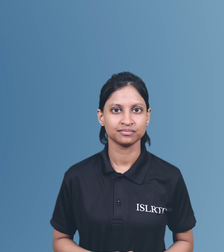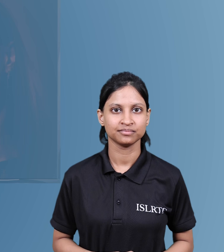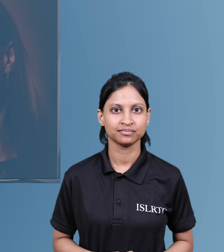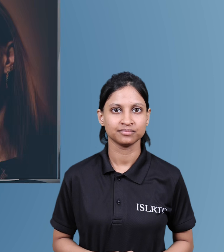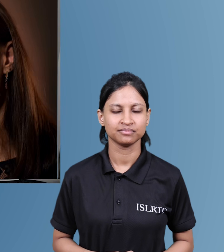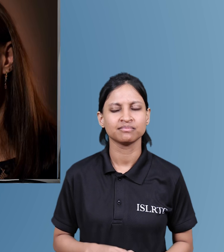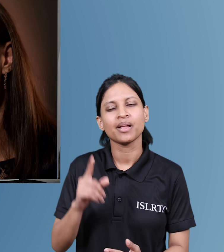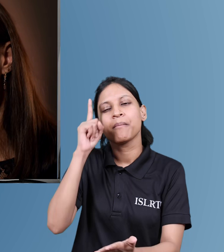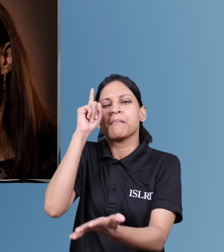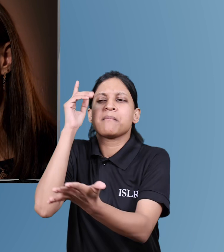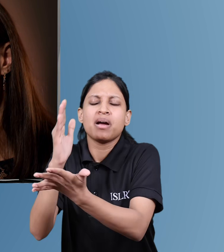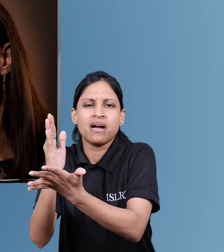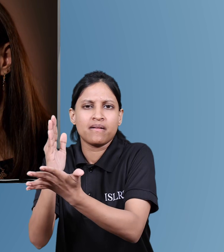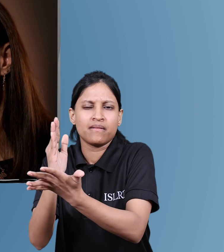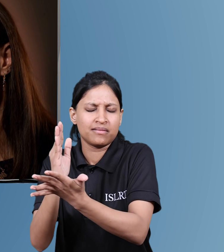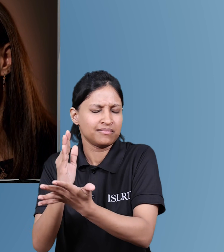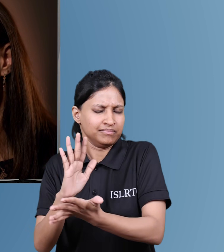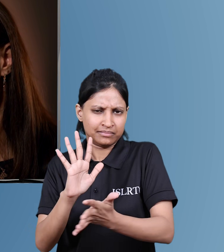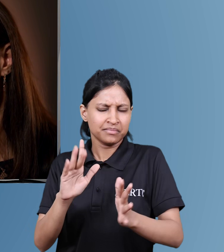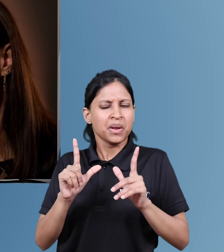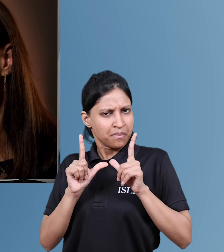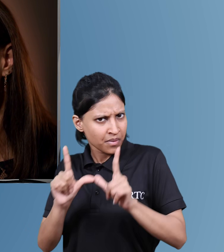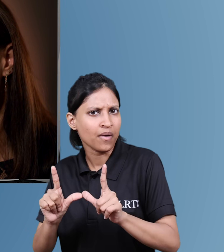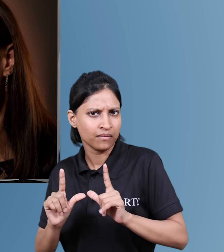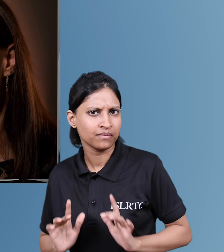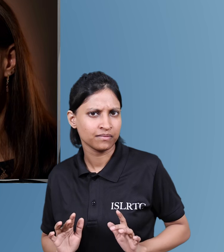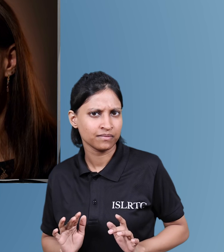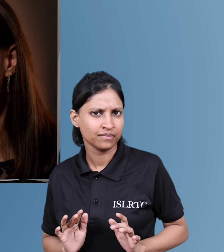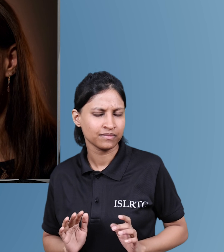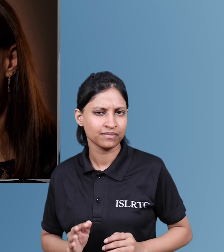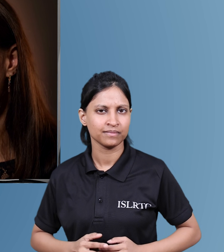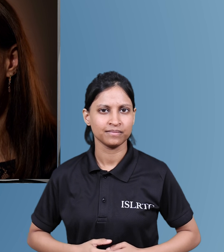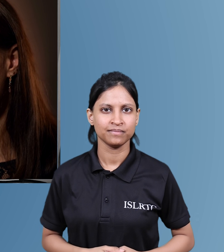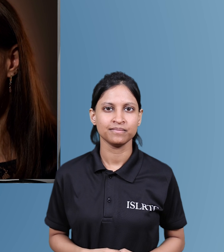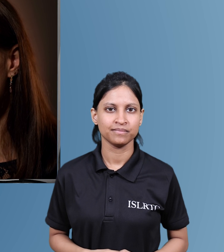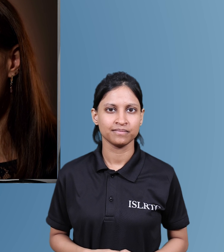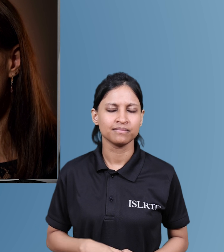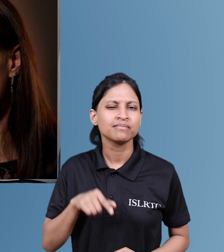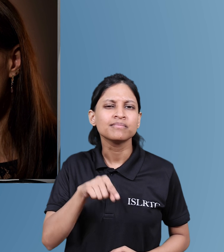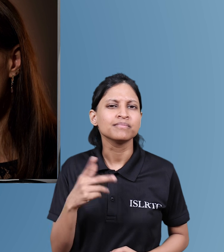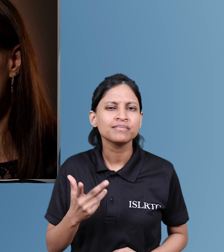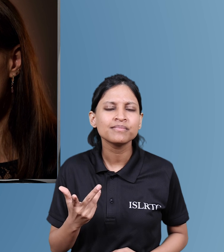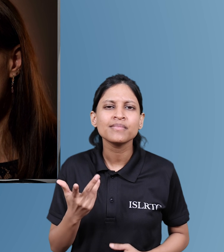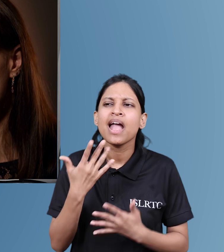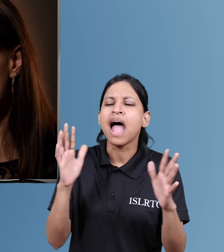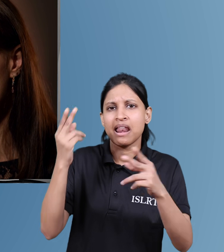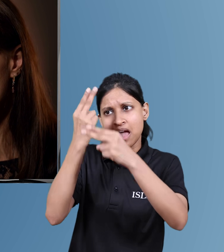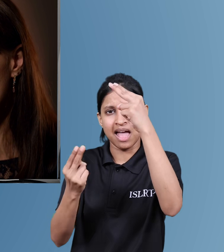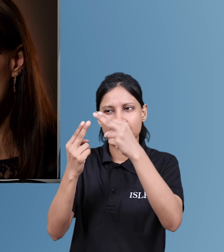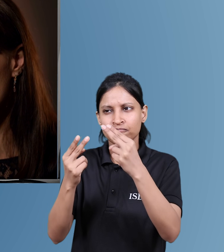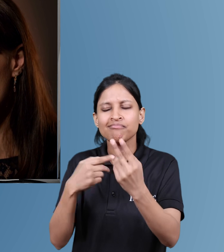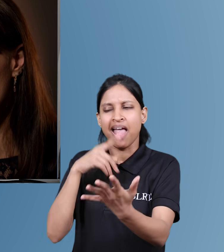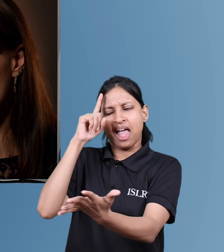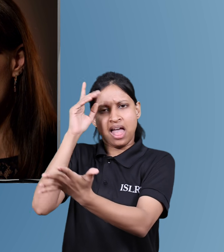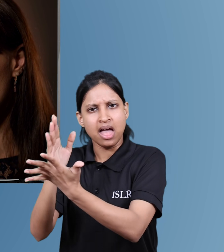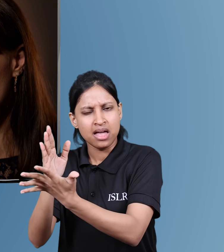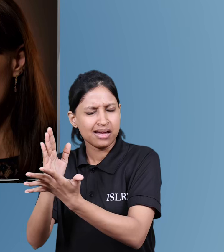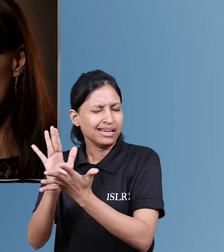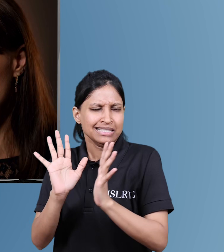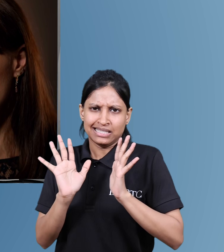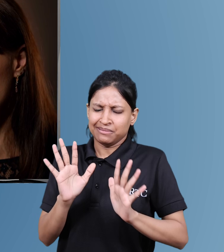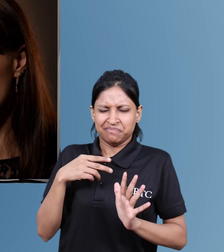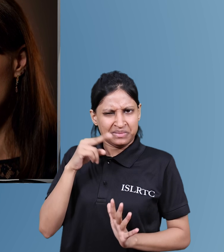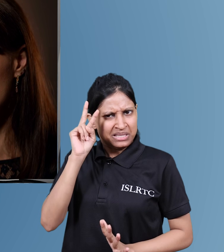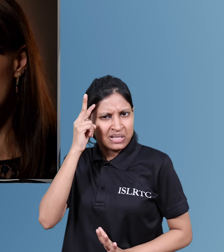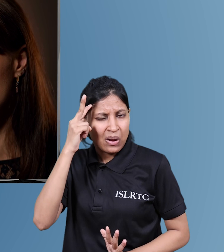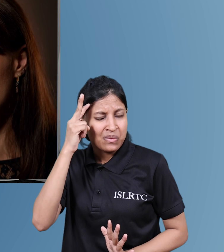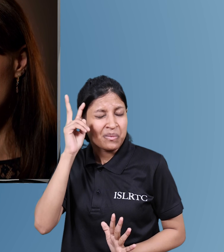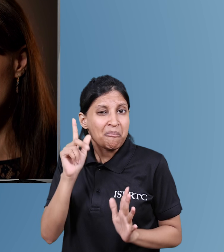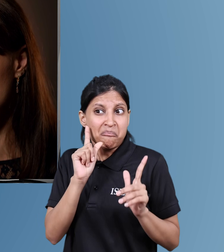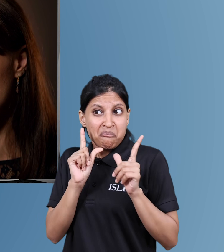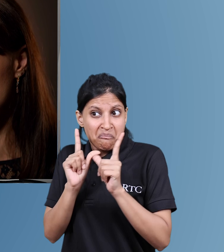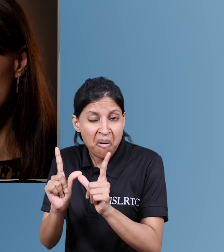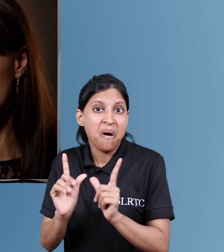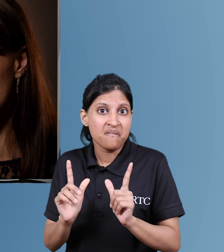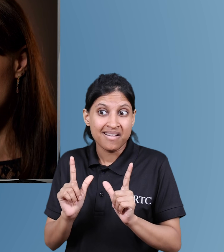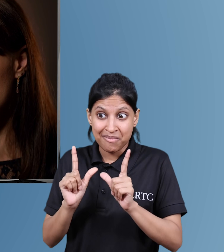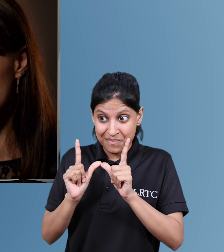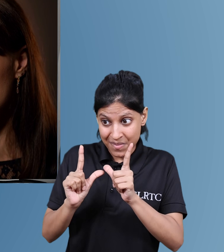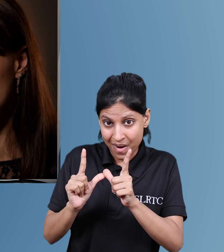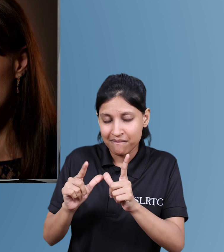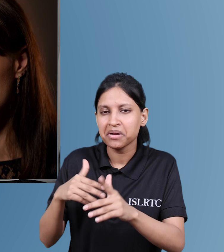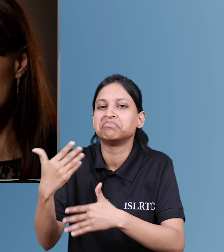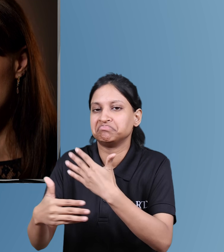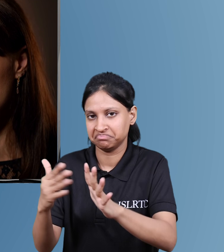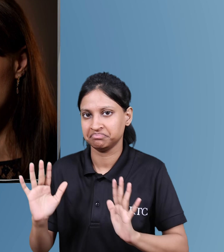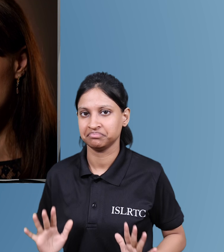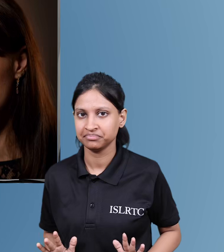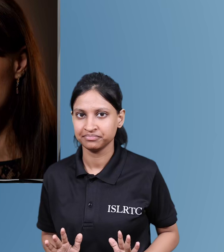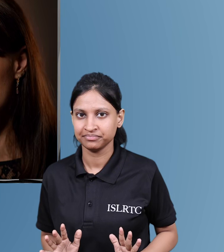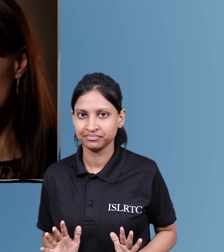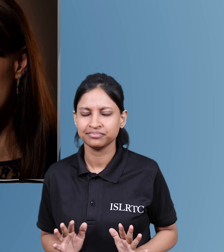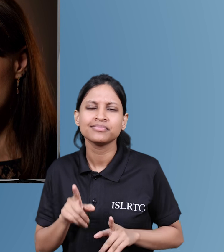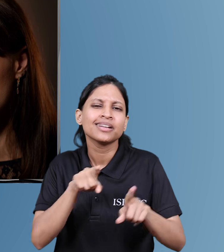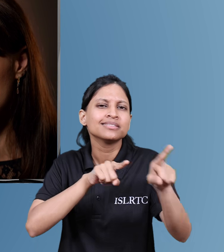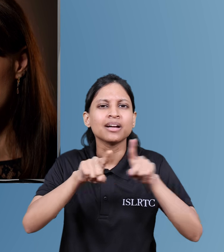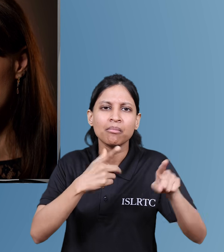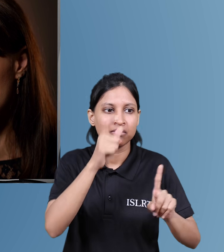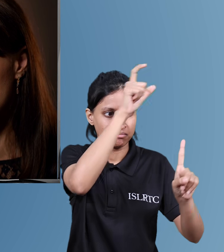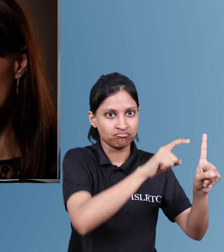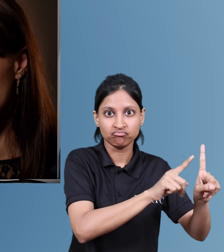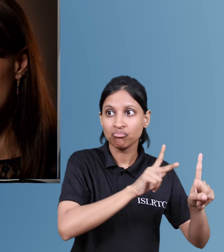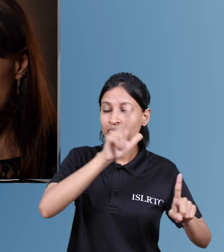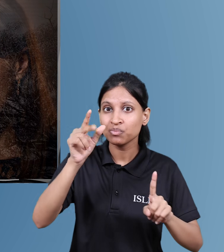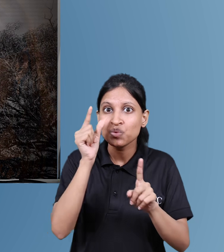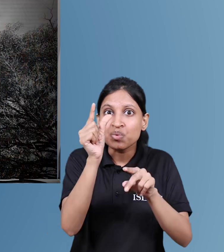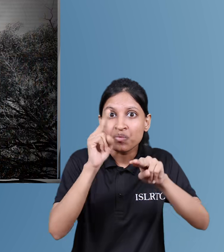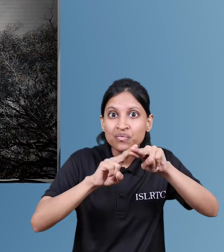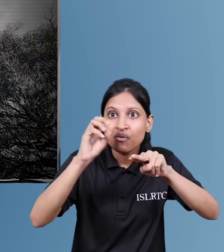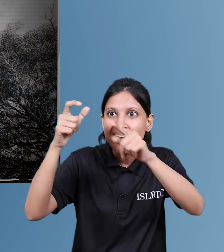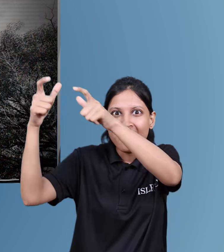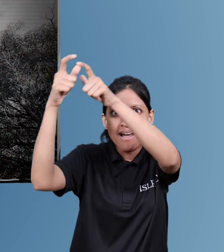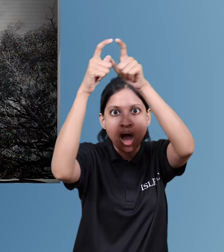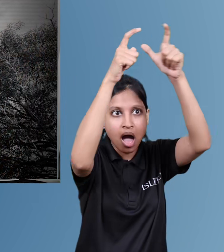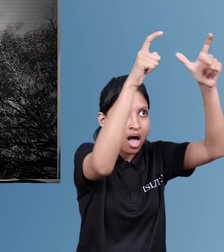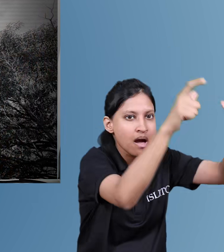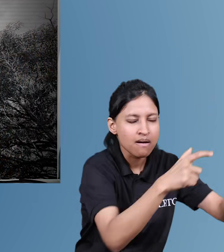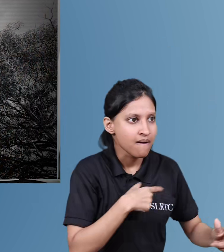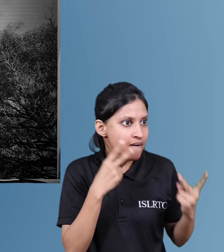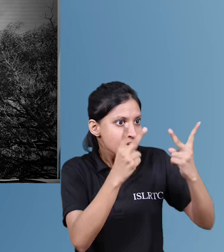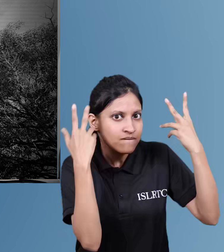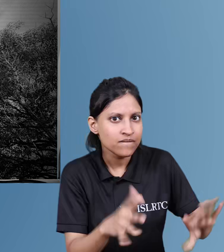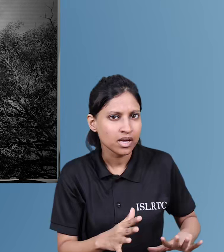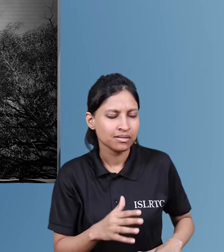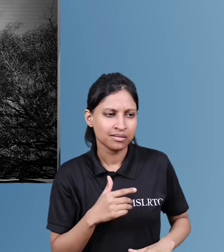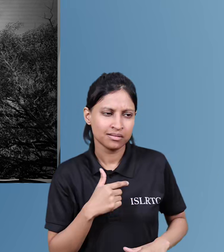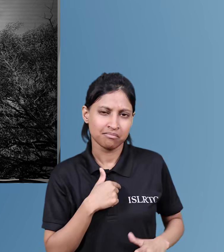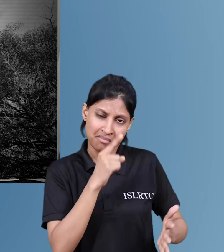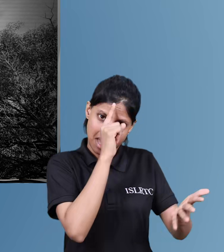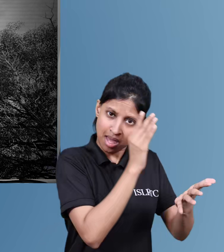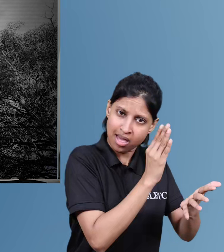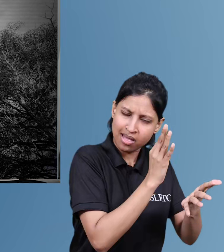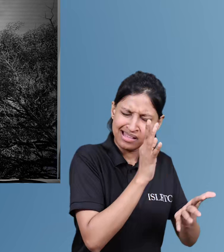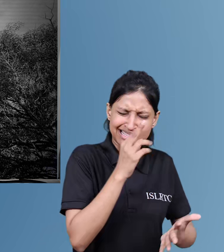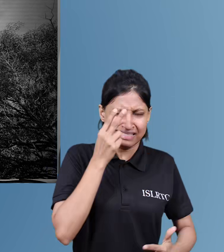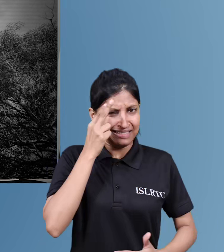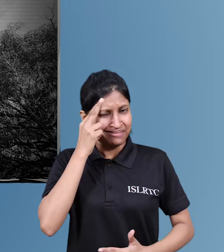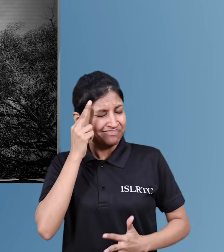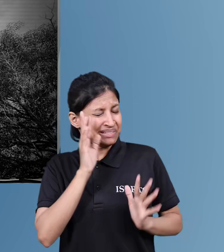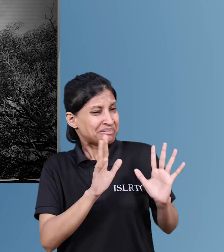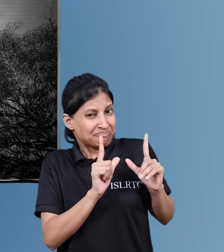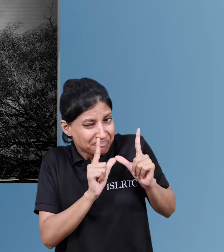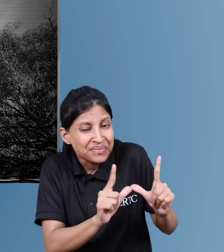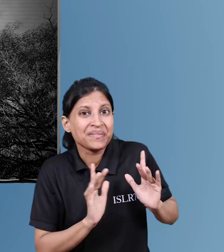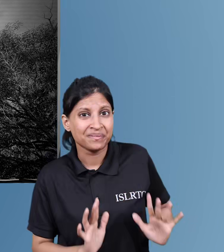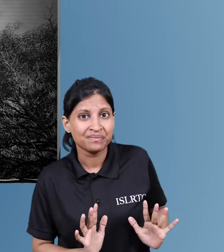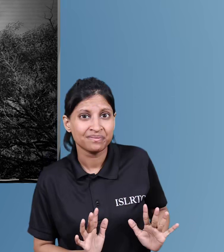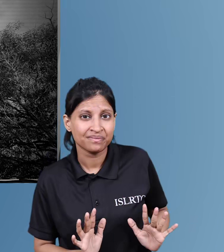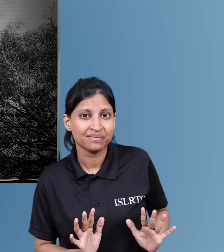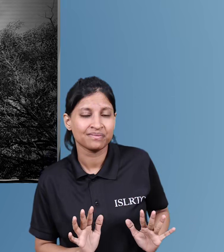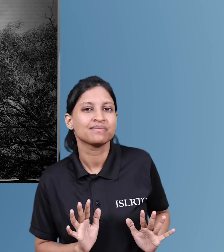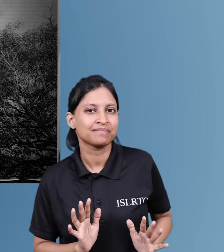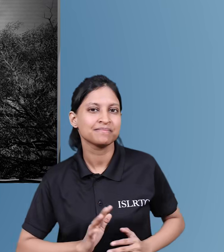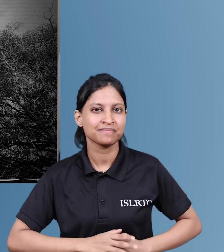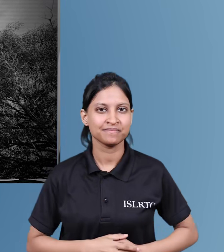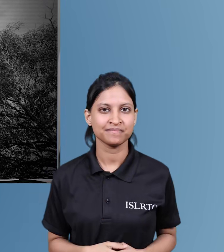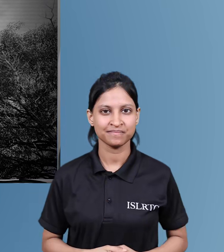Skepticism Skepticism means doubting something and requiring proof before believing it. if someone claims to have seen a UFO, A skeptical person would not accept this claim until there is evidence to support it.